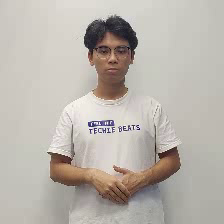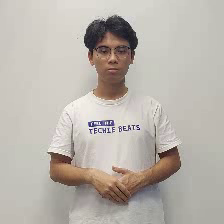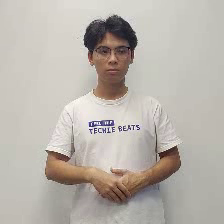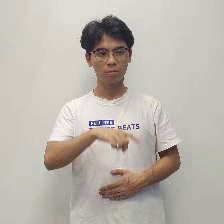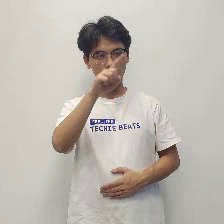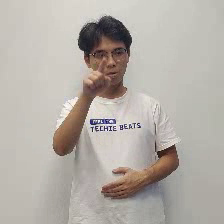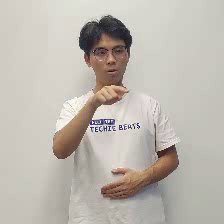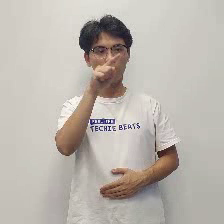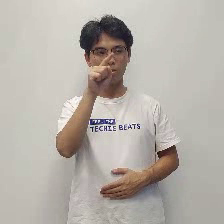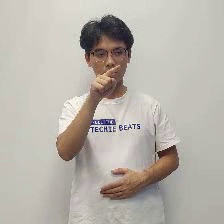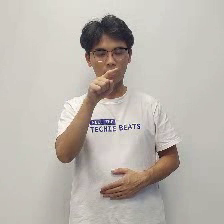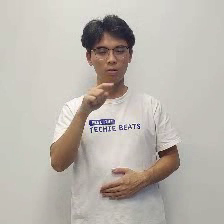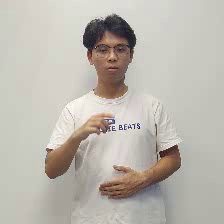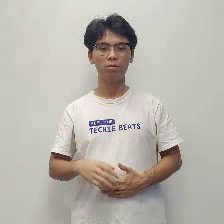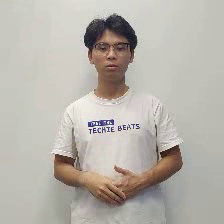Họ